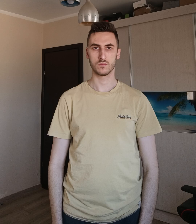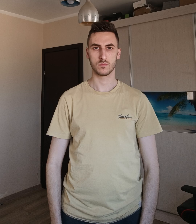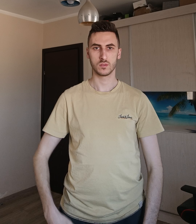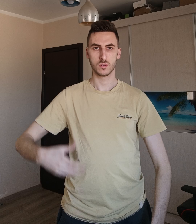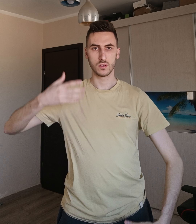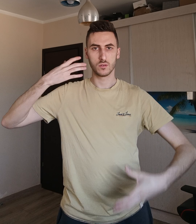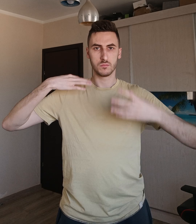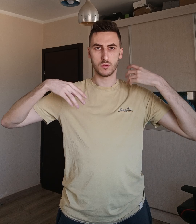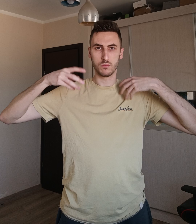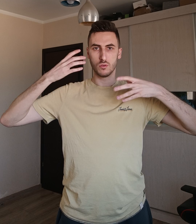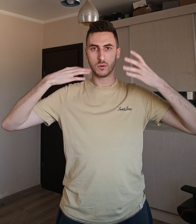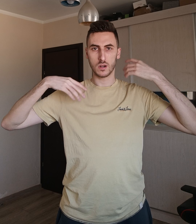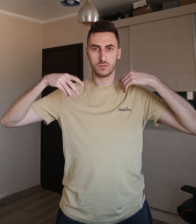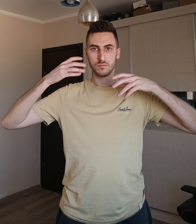מבולבל